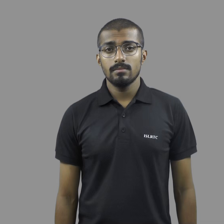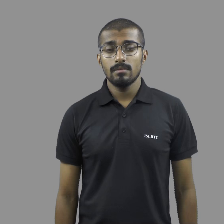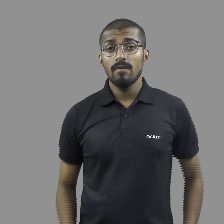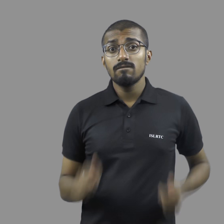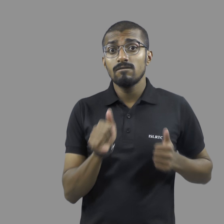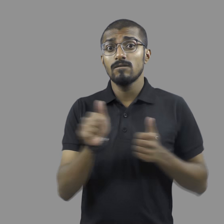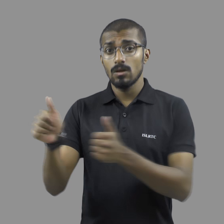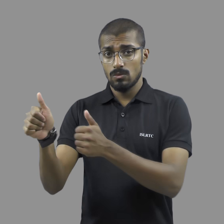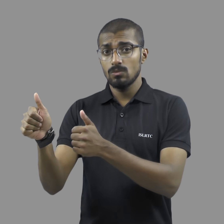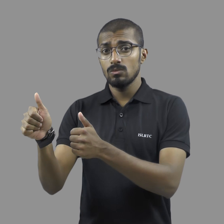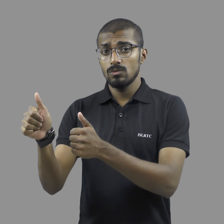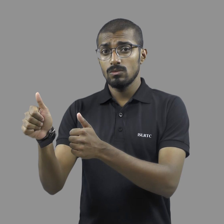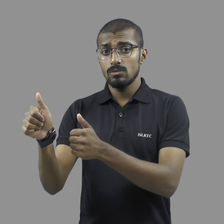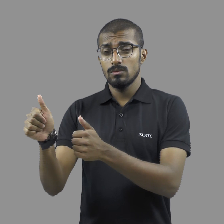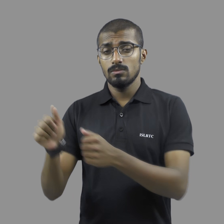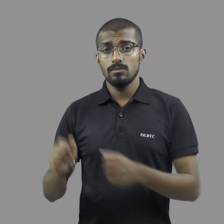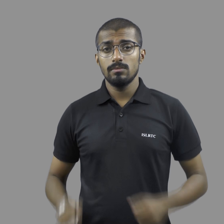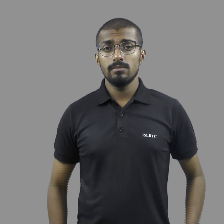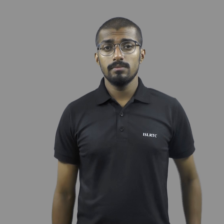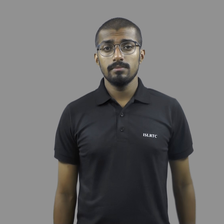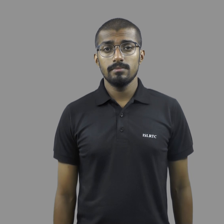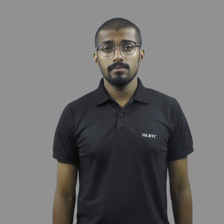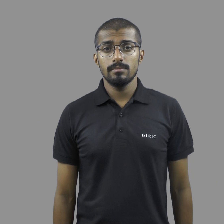Follow